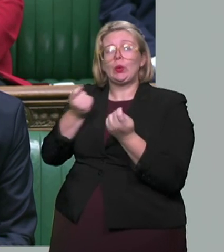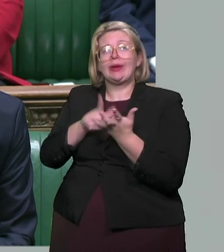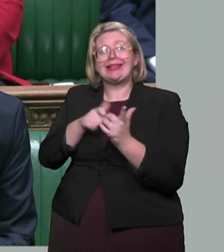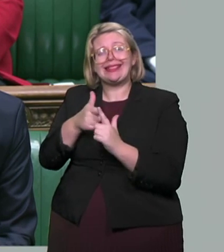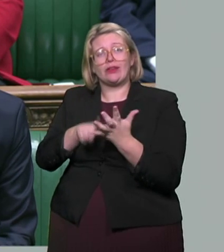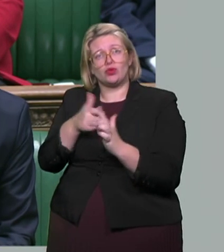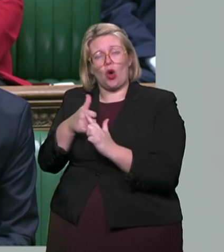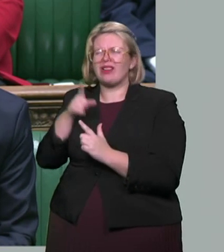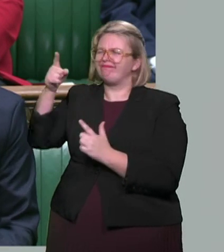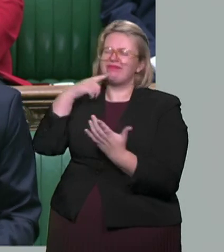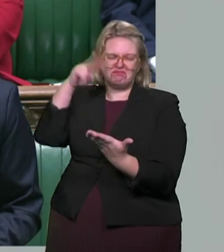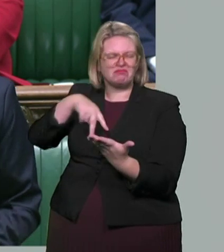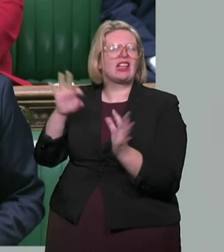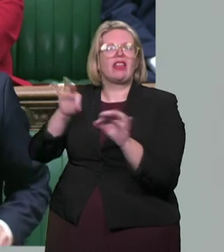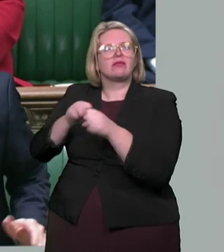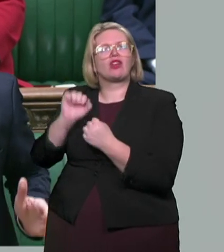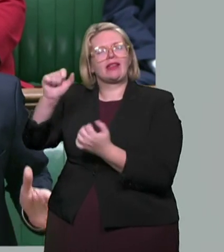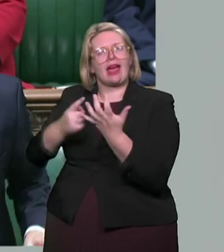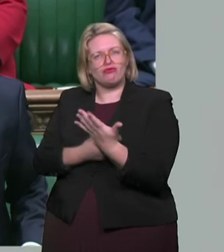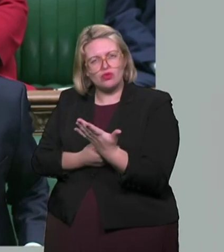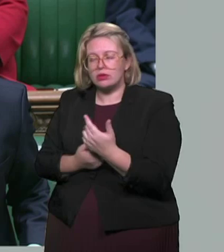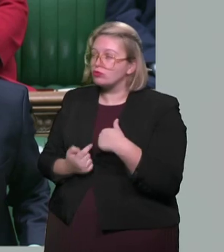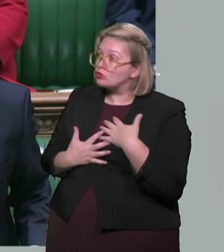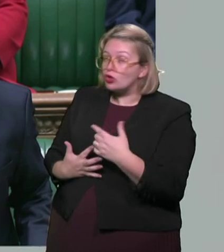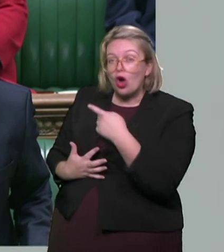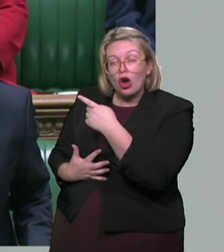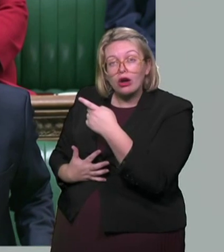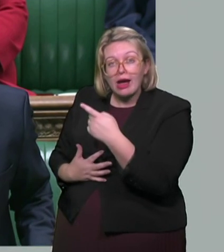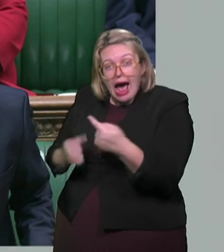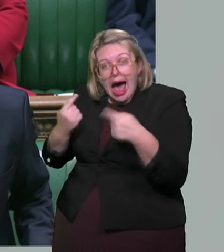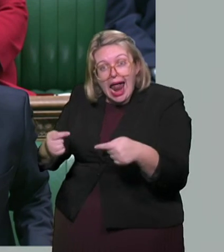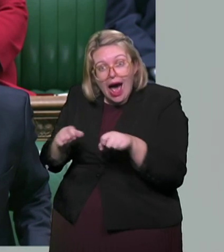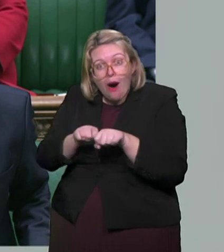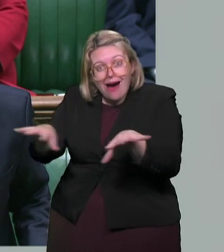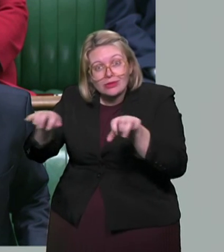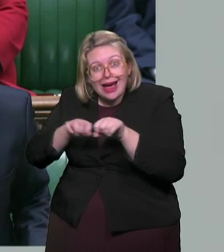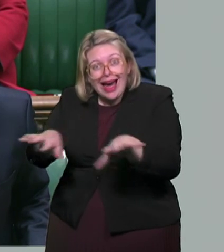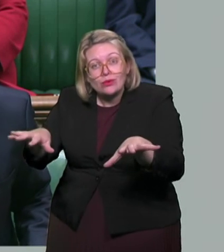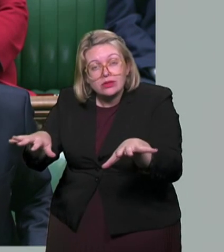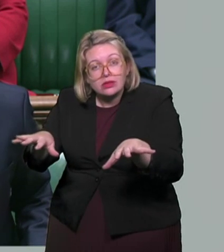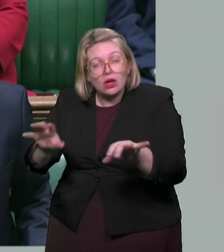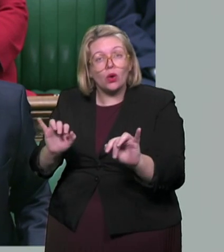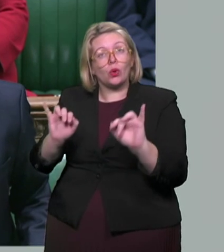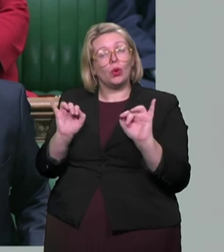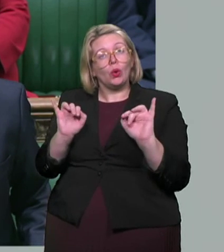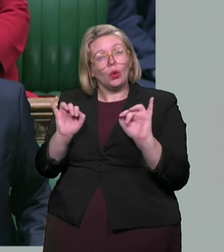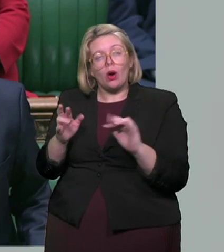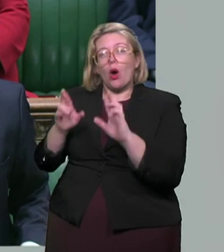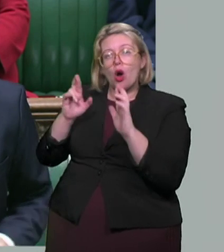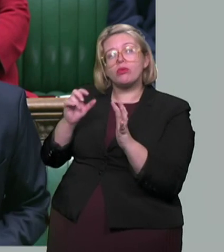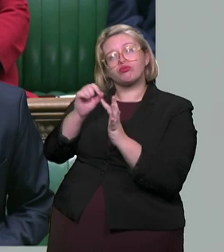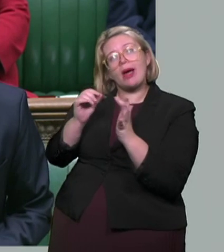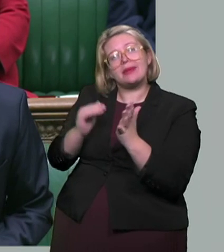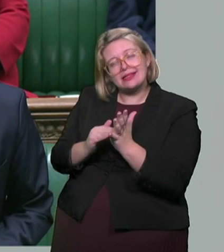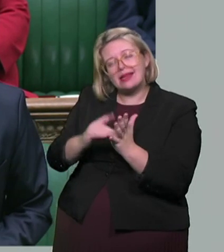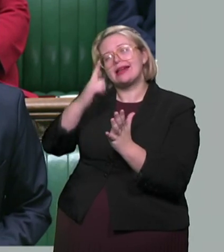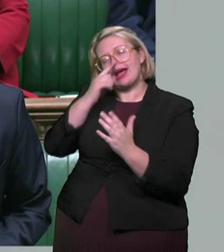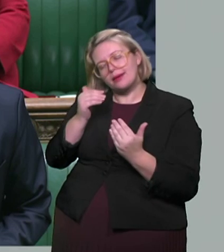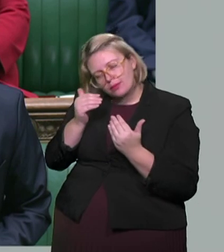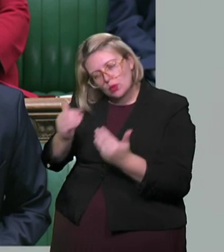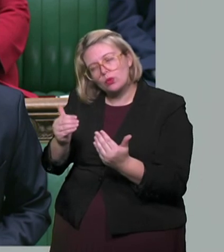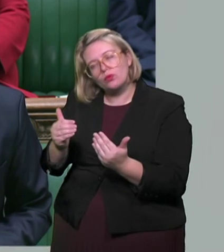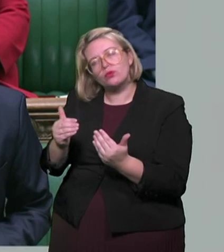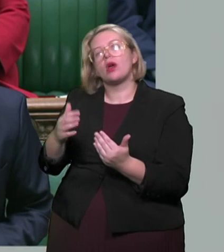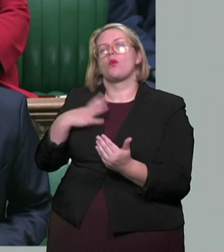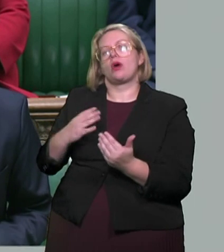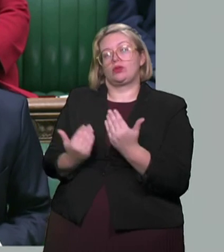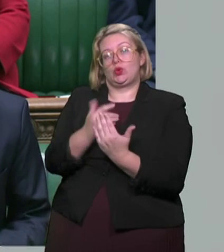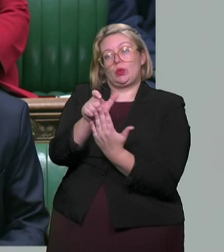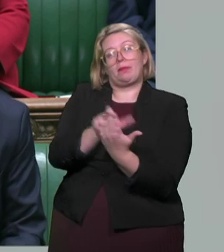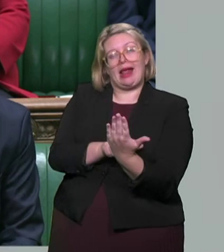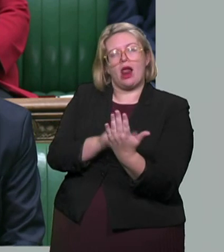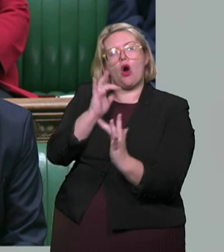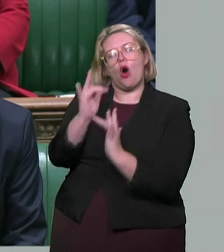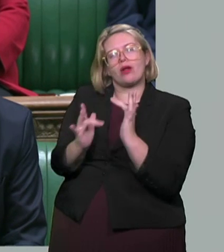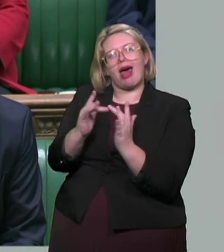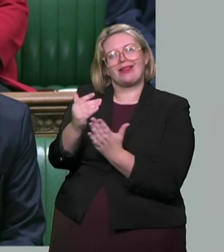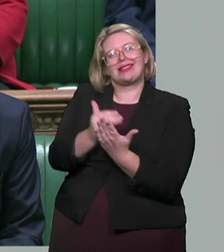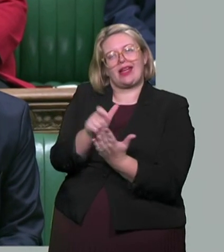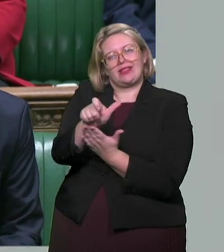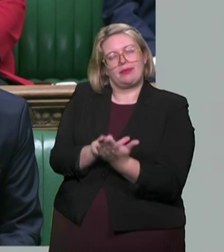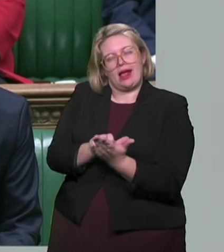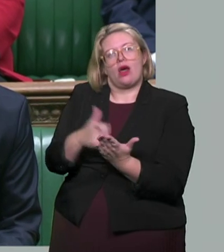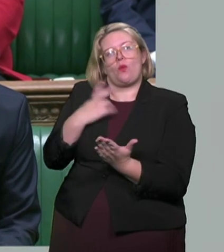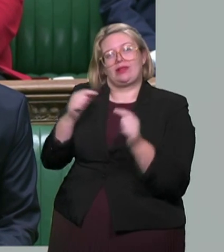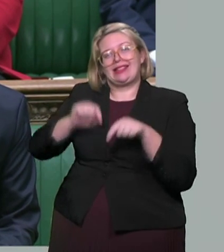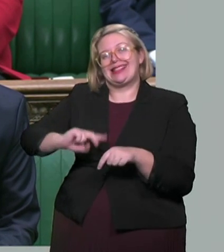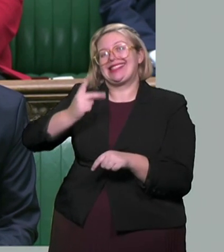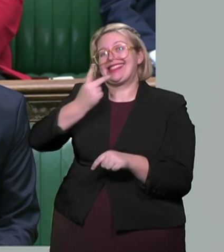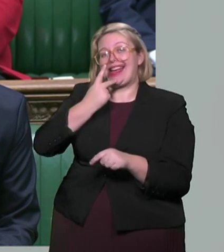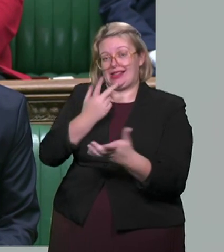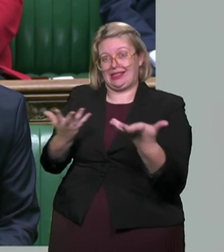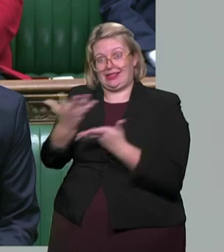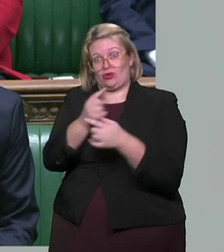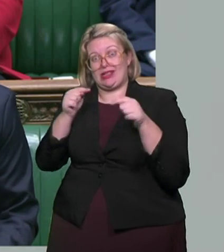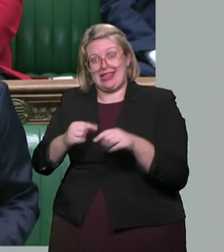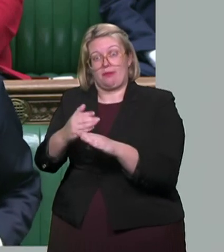I have to say, I find that hard to believe. Will the Prime Minister build on the desire shown by this House on Monday to get things done and commit to bring forward the Second Reading of the online safety Bill by the end of this calendar year?